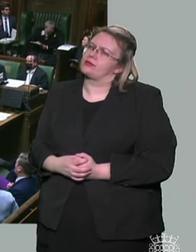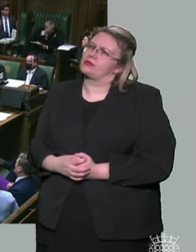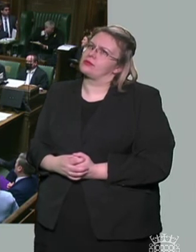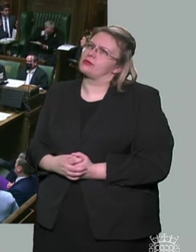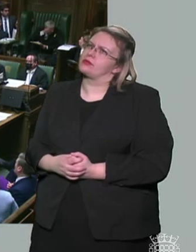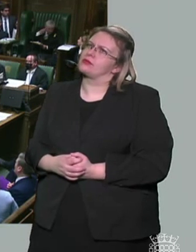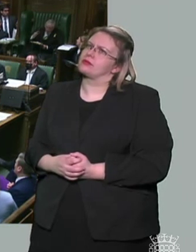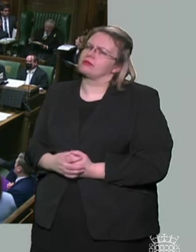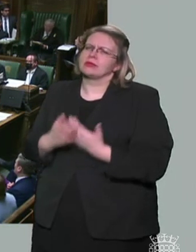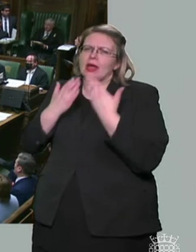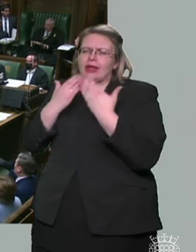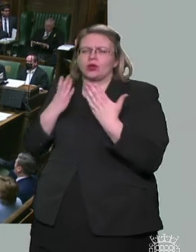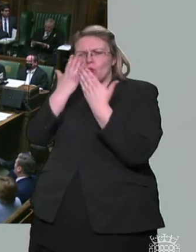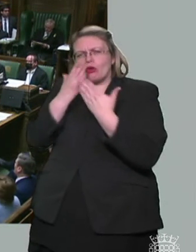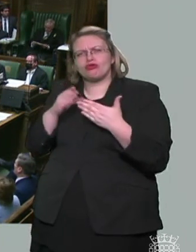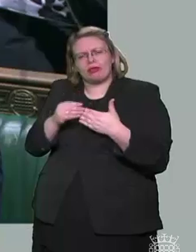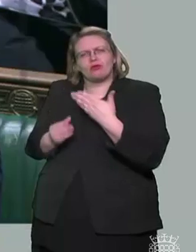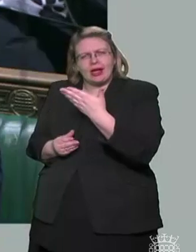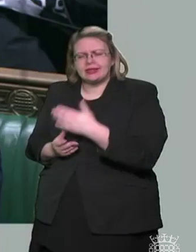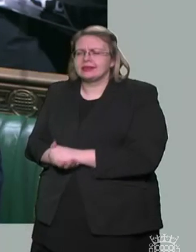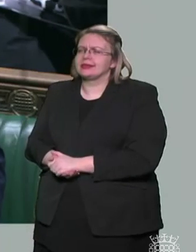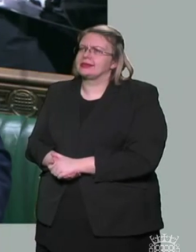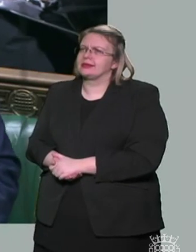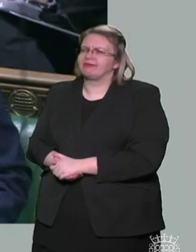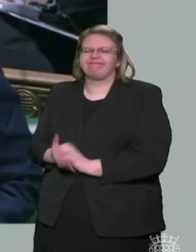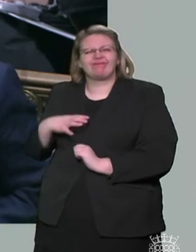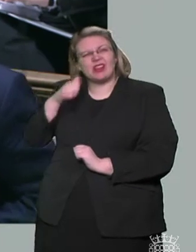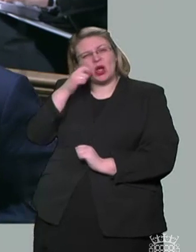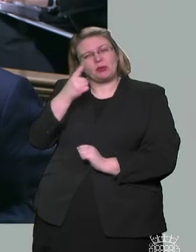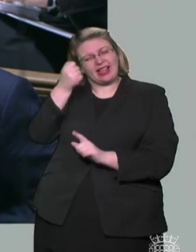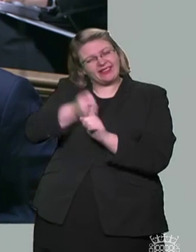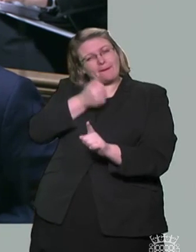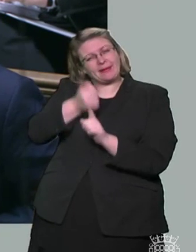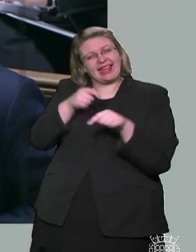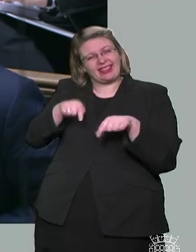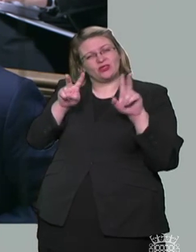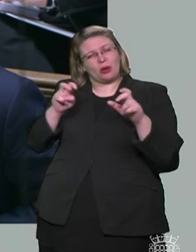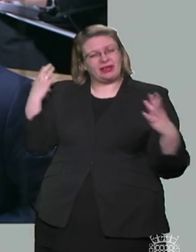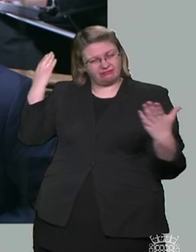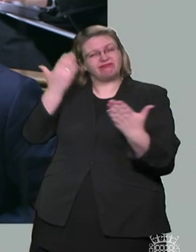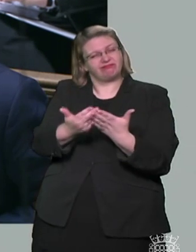I thank my right honourable and learned Friend. I know how passionately he has campaigned on this issue.